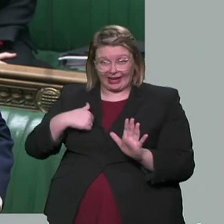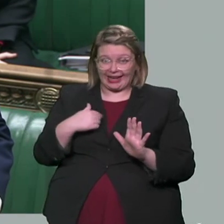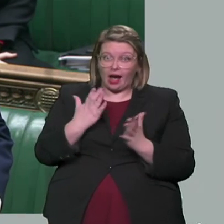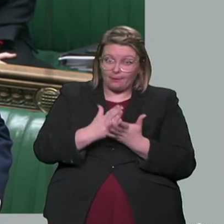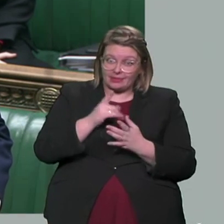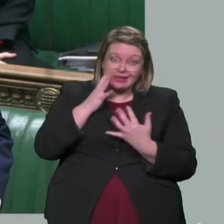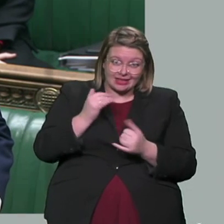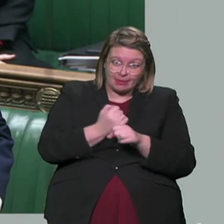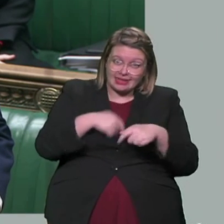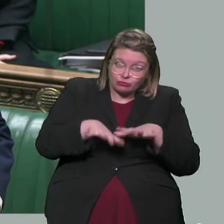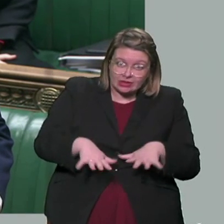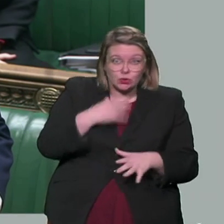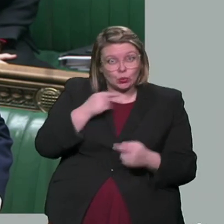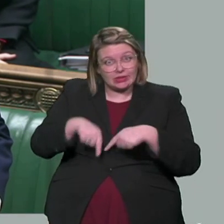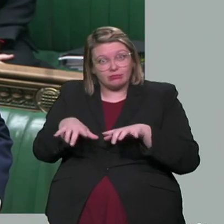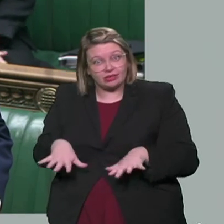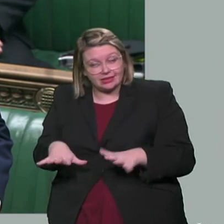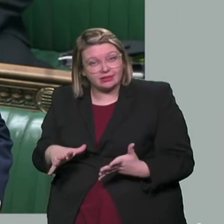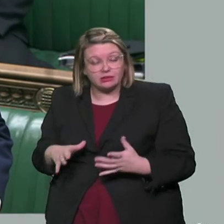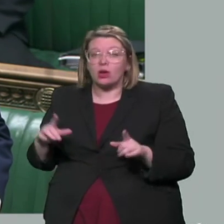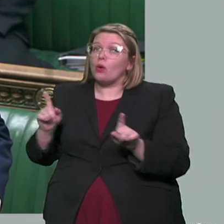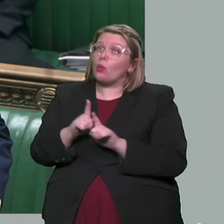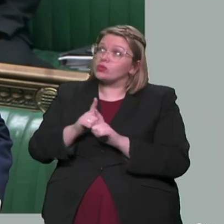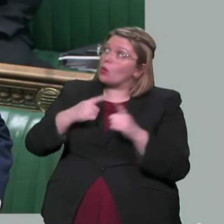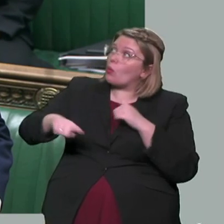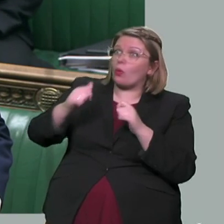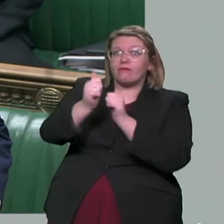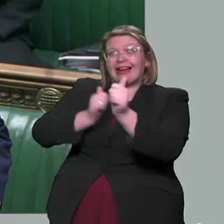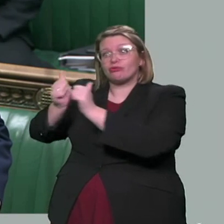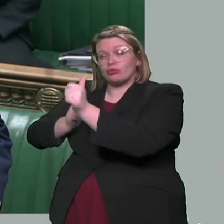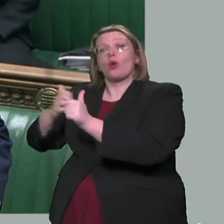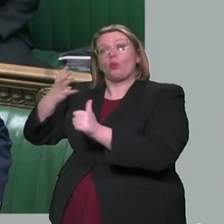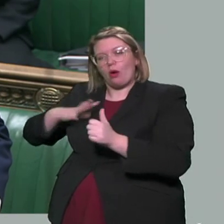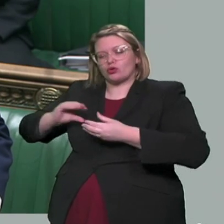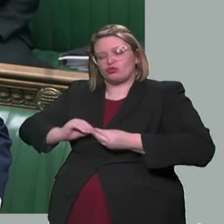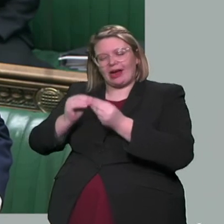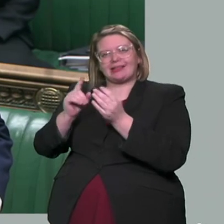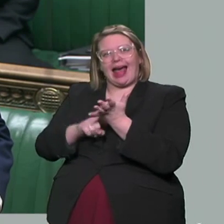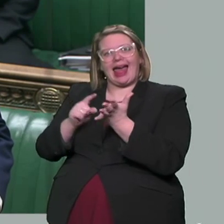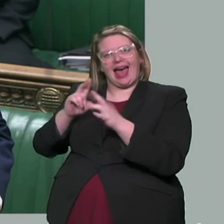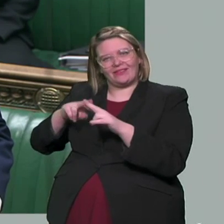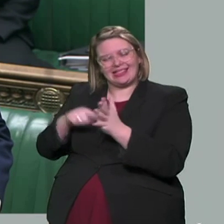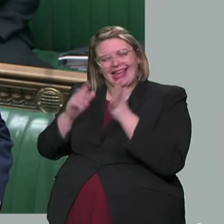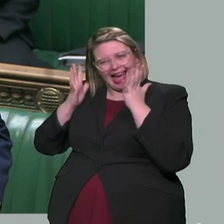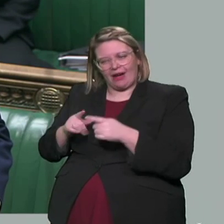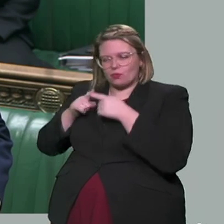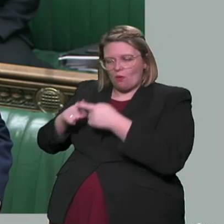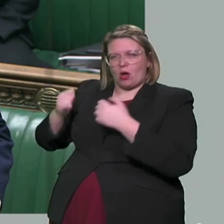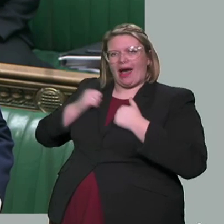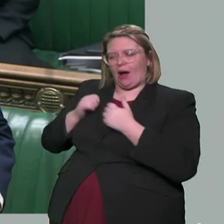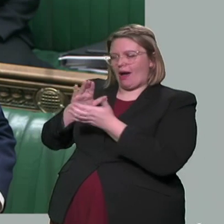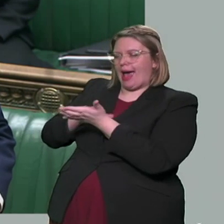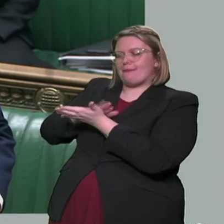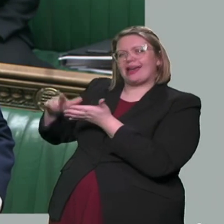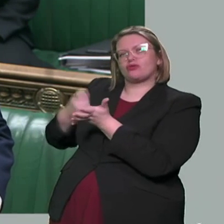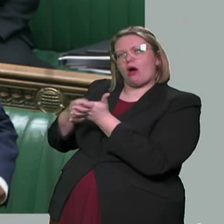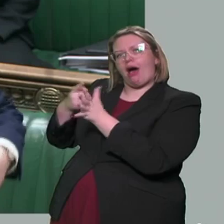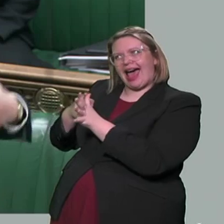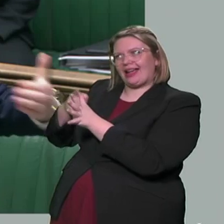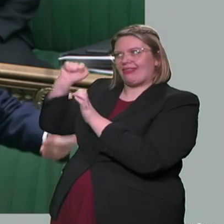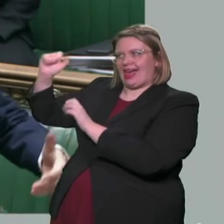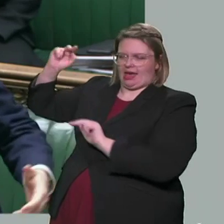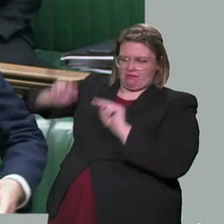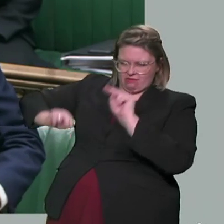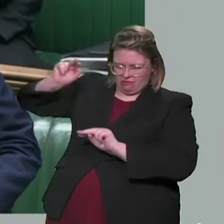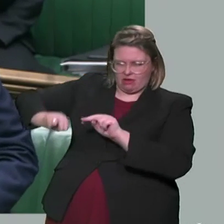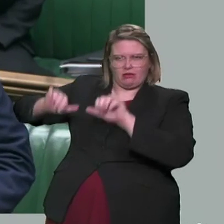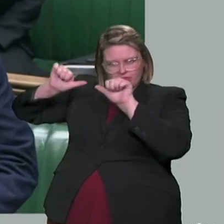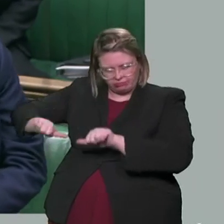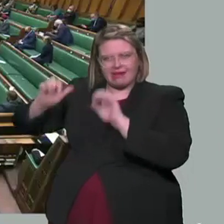We are using them. It is also important that all manufacturers that want to supply lateral flow tests should pass the Medicines and Healthcare products Regulatory Agency’s tests.